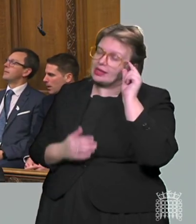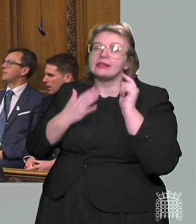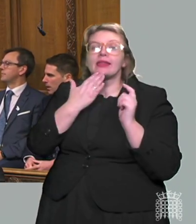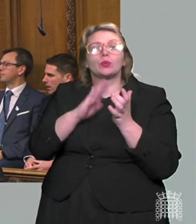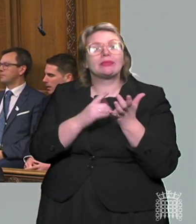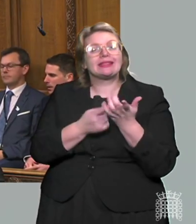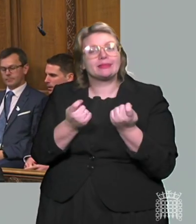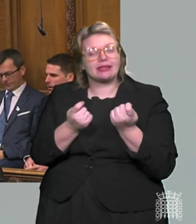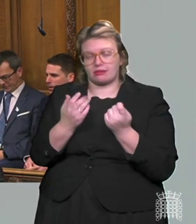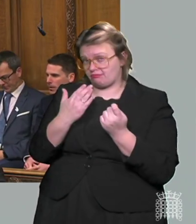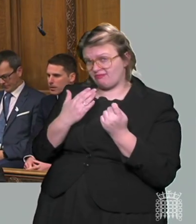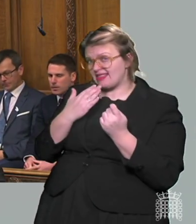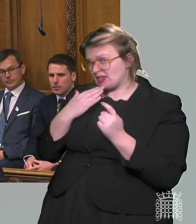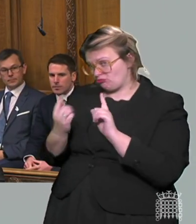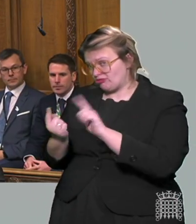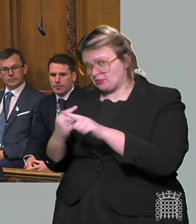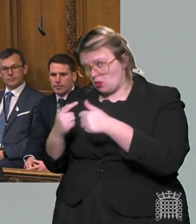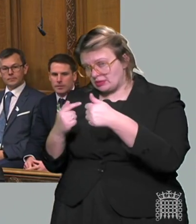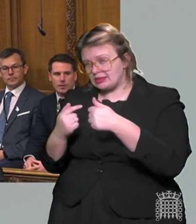I call the shadow Minister.